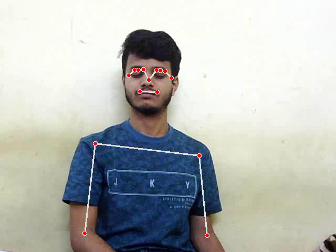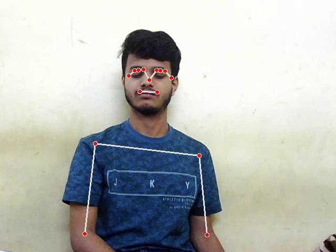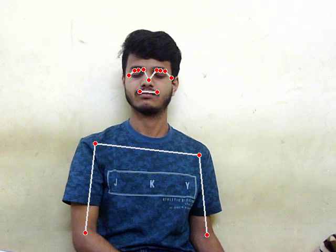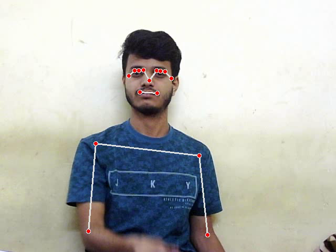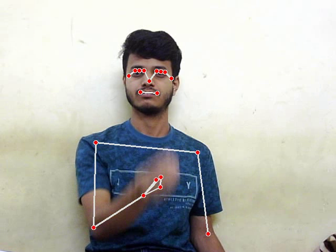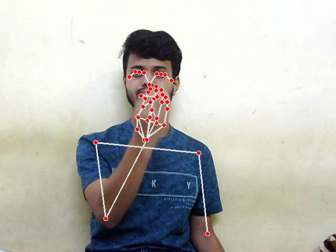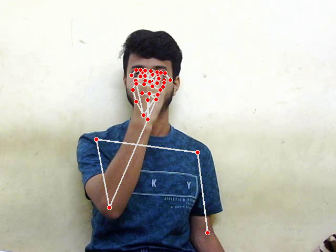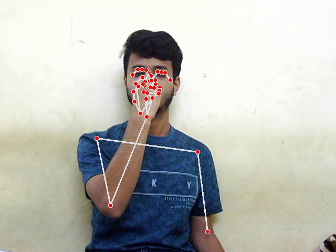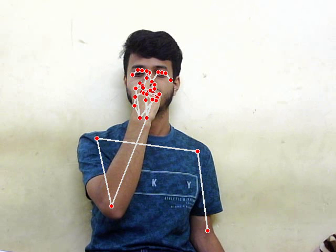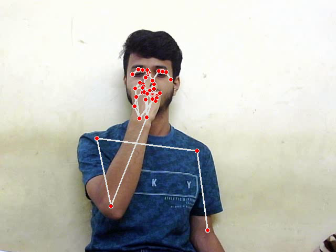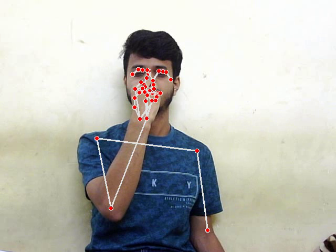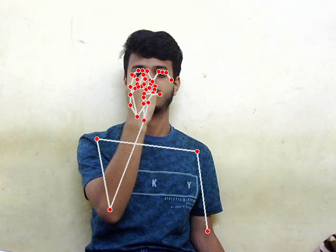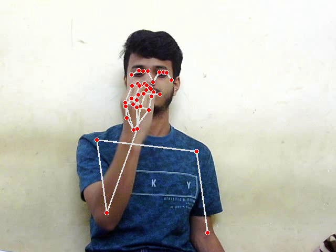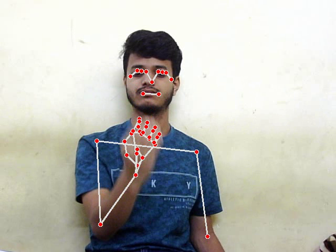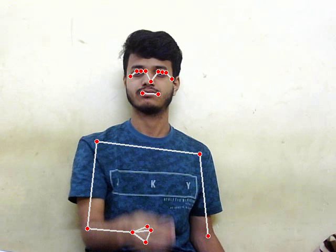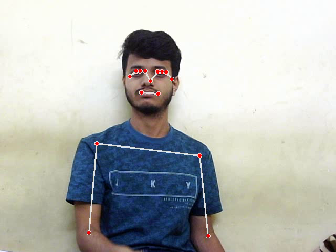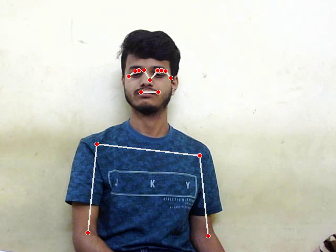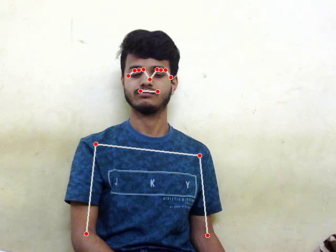eat